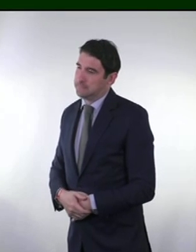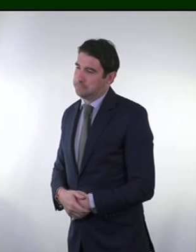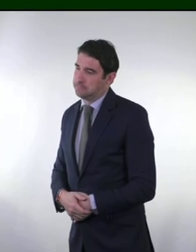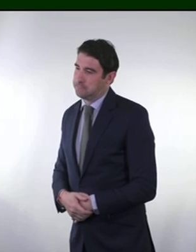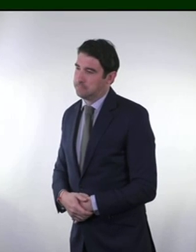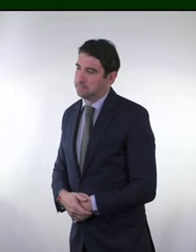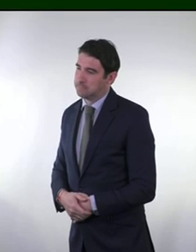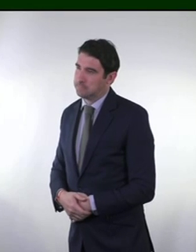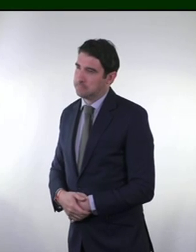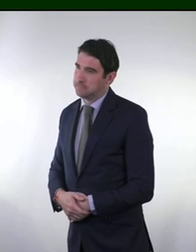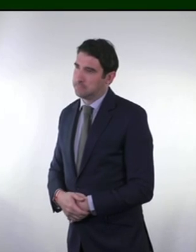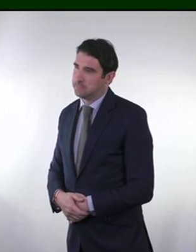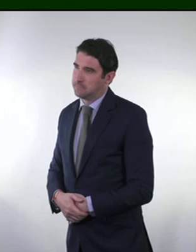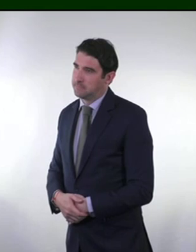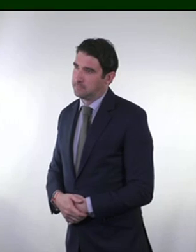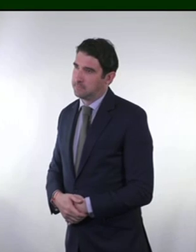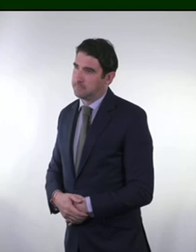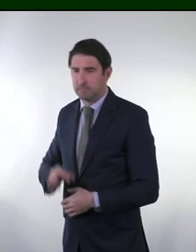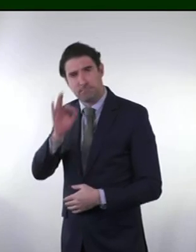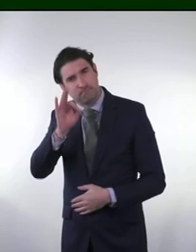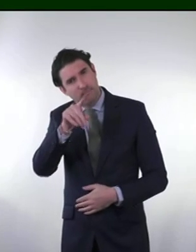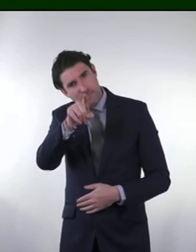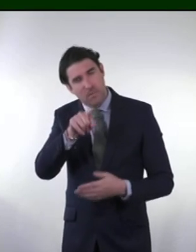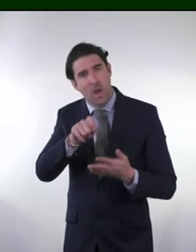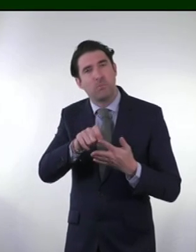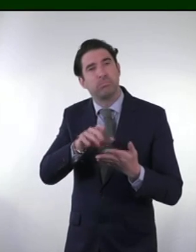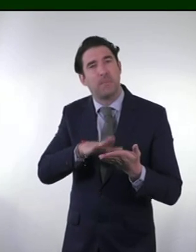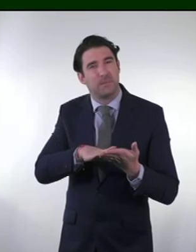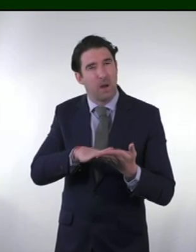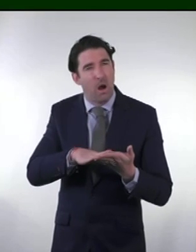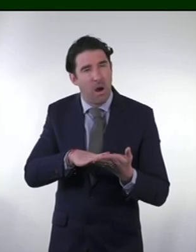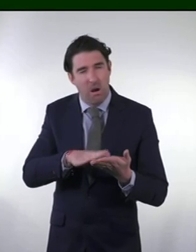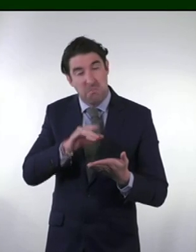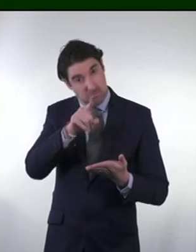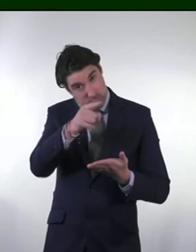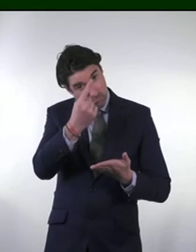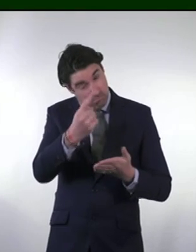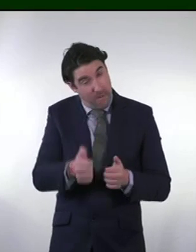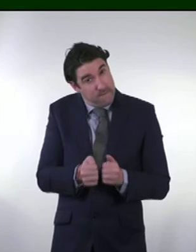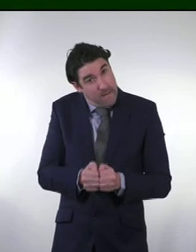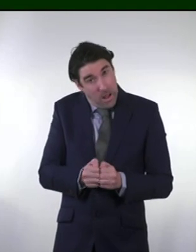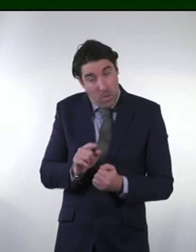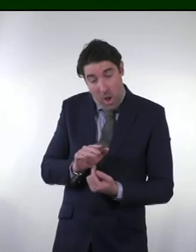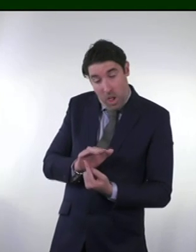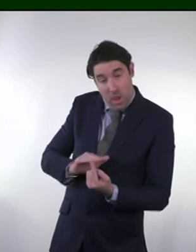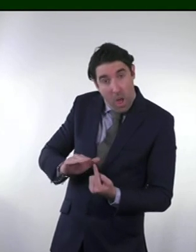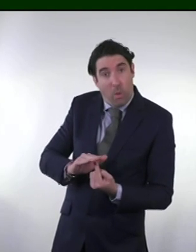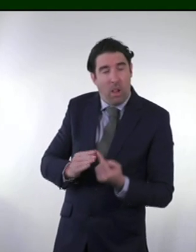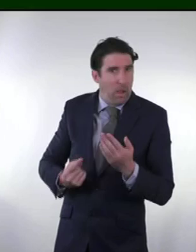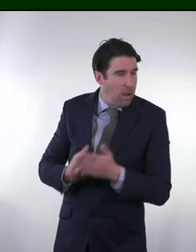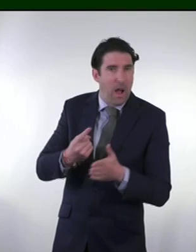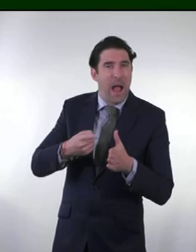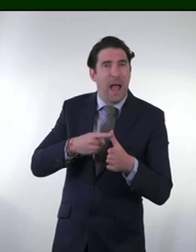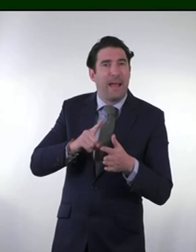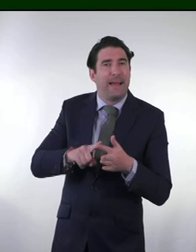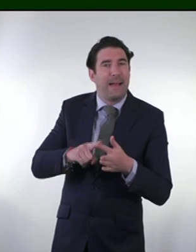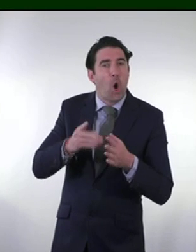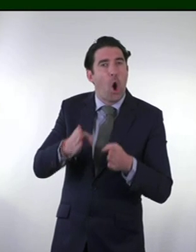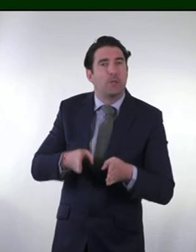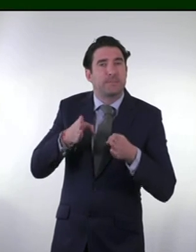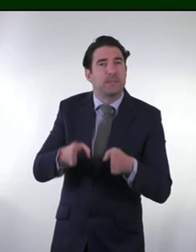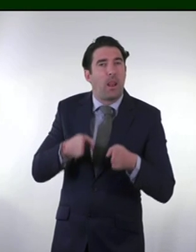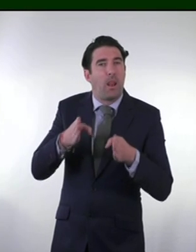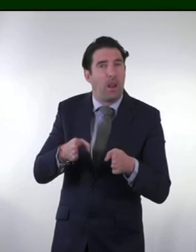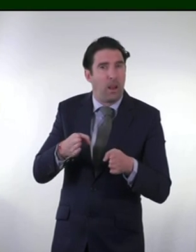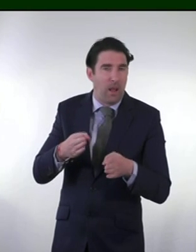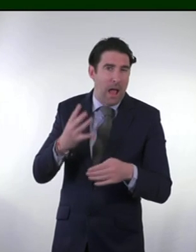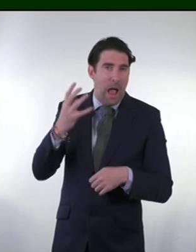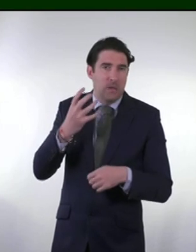Does the Prime Minister believe in the value of local accident and emergency units, and will he work to ensure the return of the A&E at Cheltenham General Hospital?